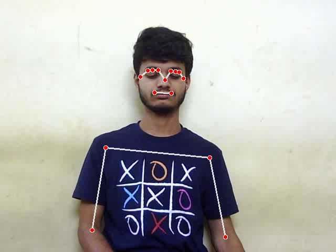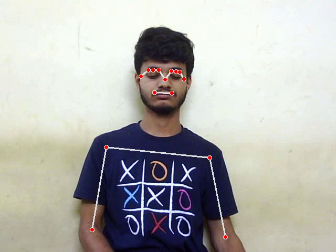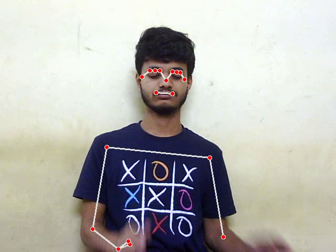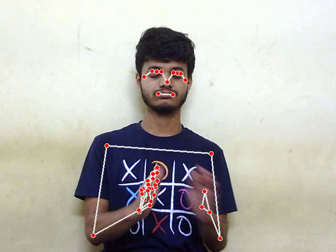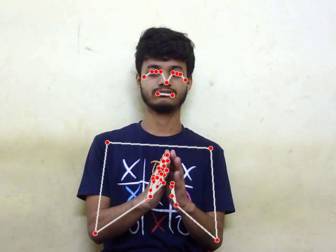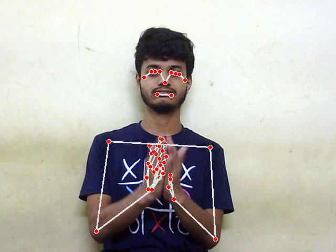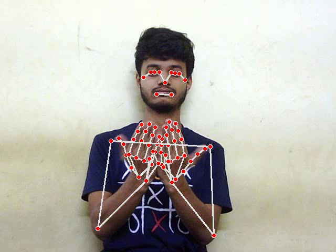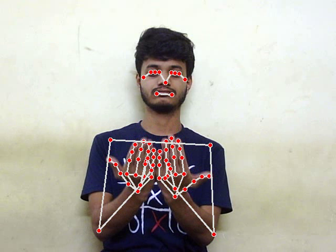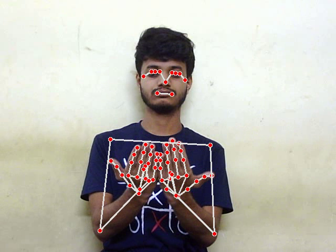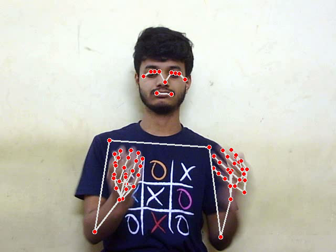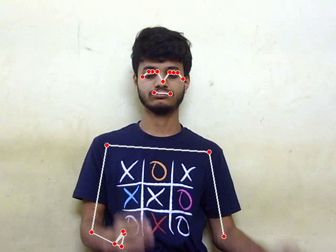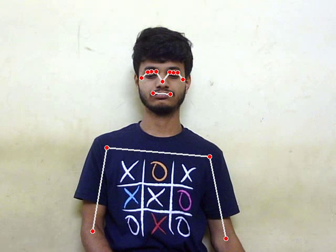book